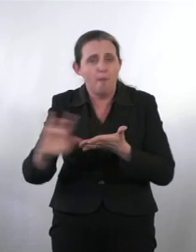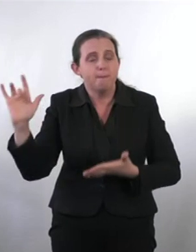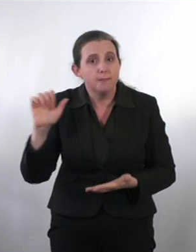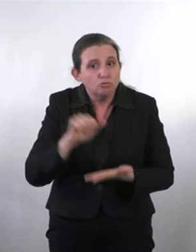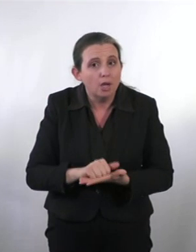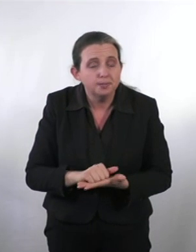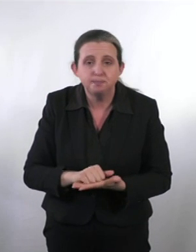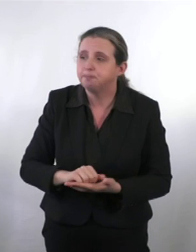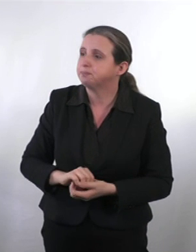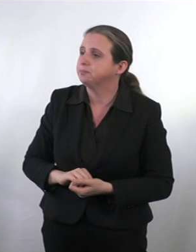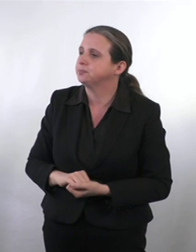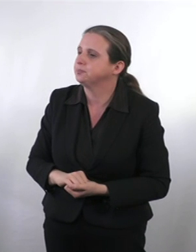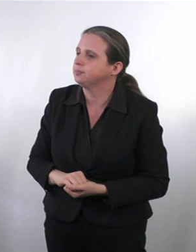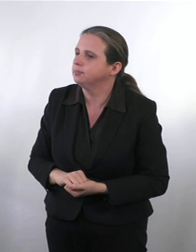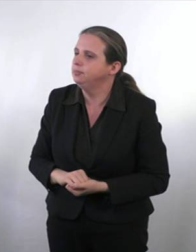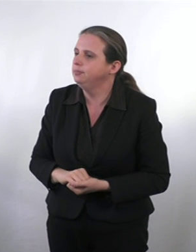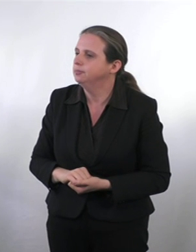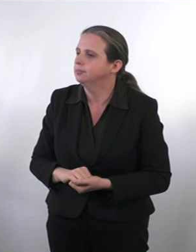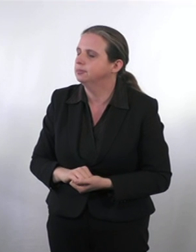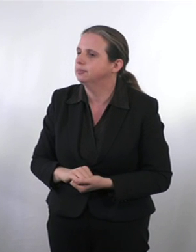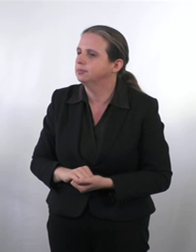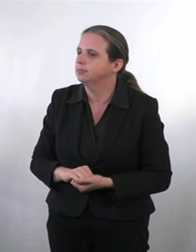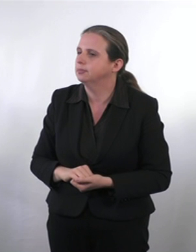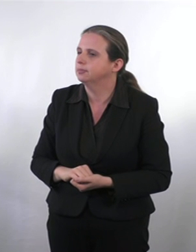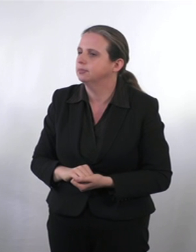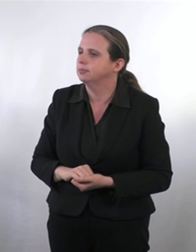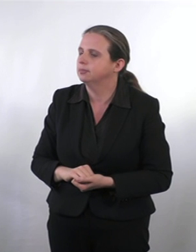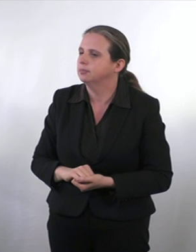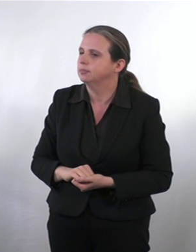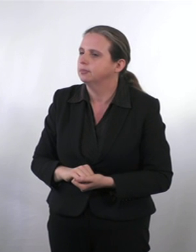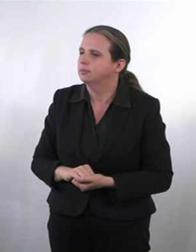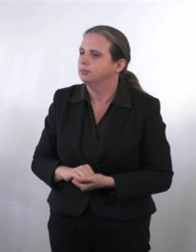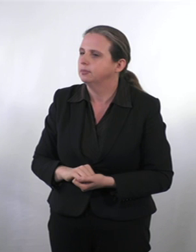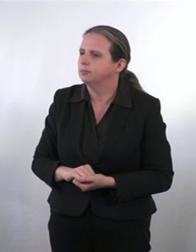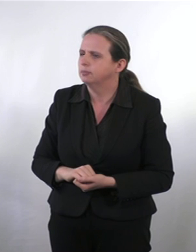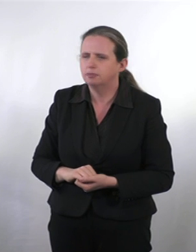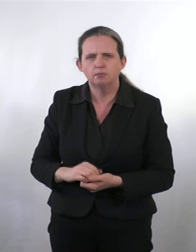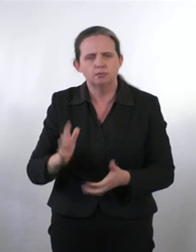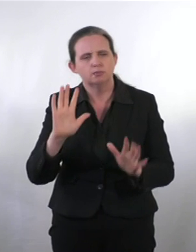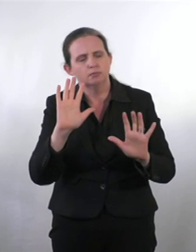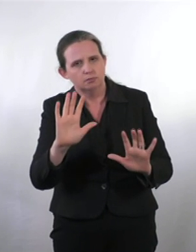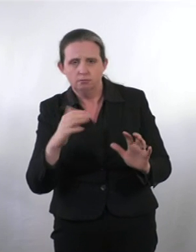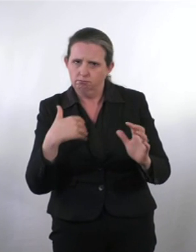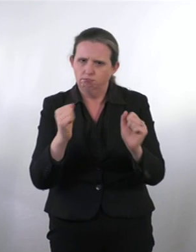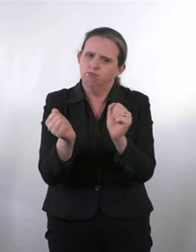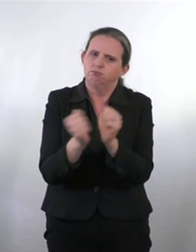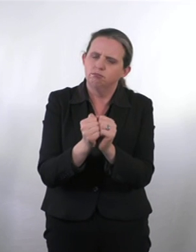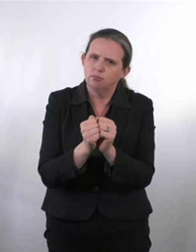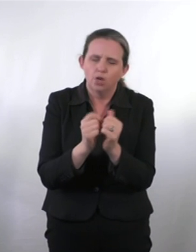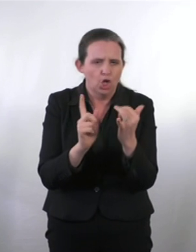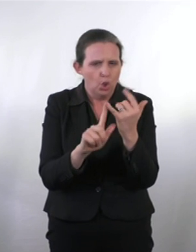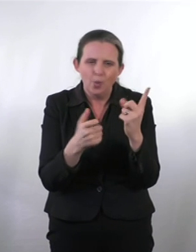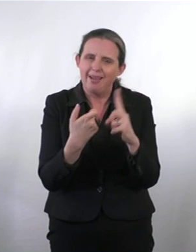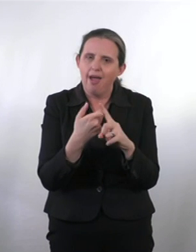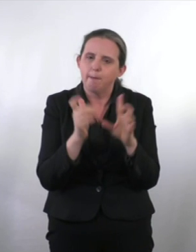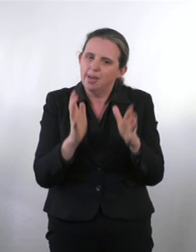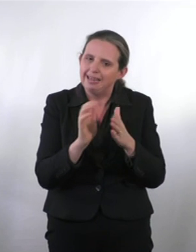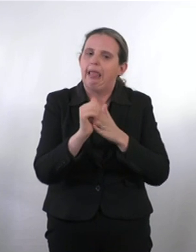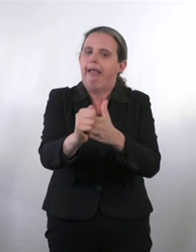Of course I agree that the UK should be playing a leading role in eradicating covid-19 around the world.